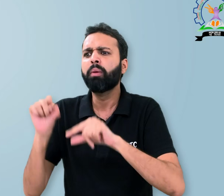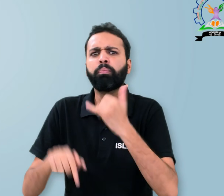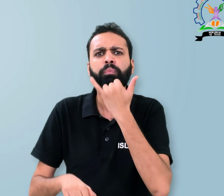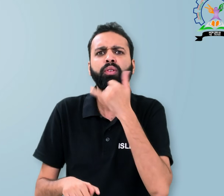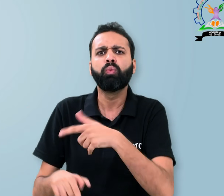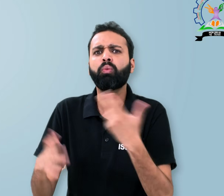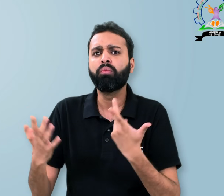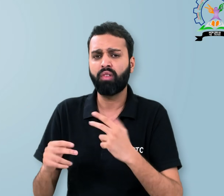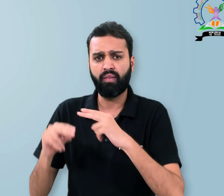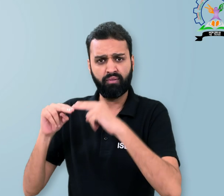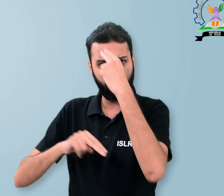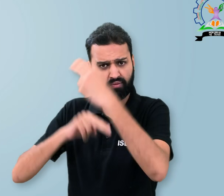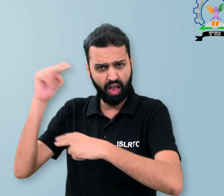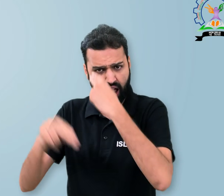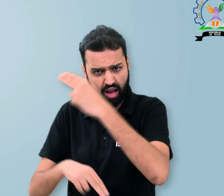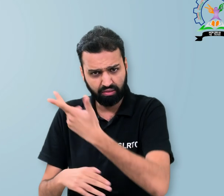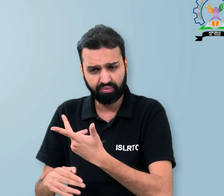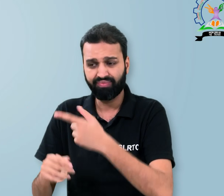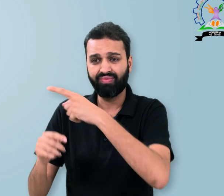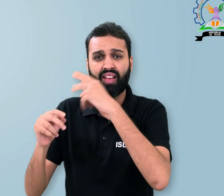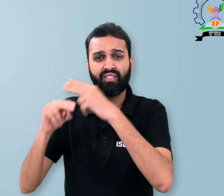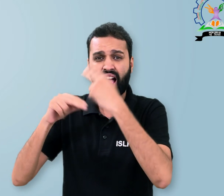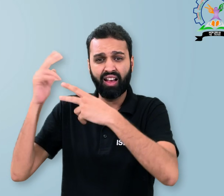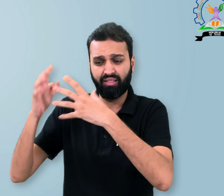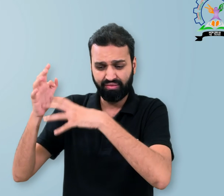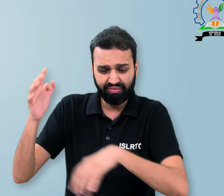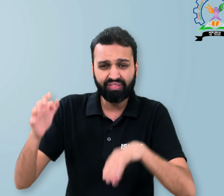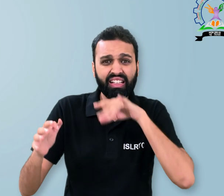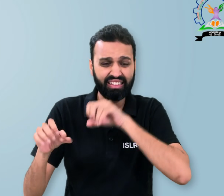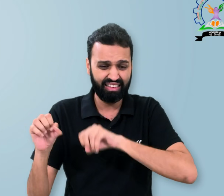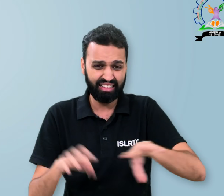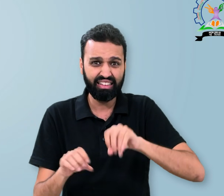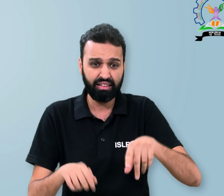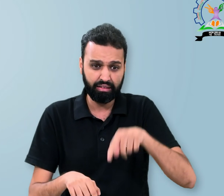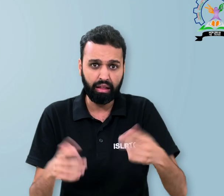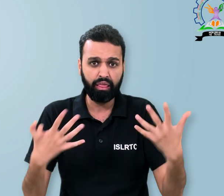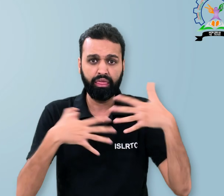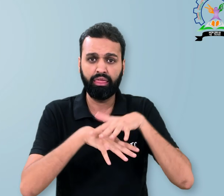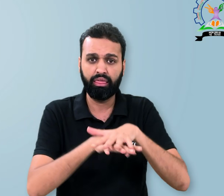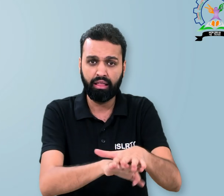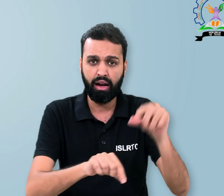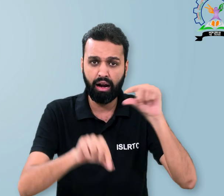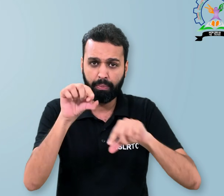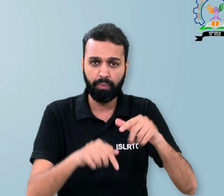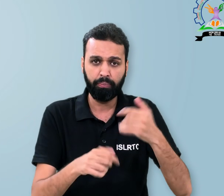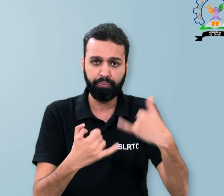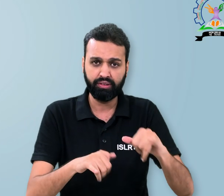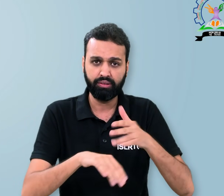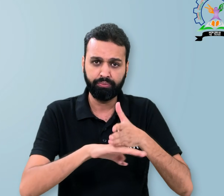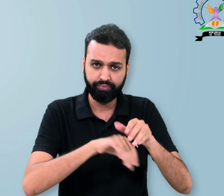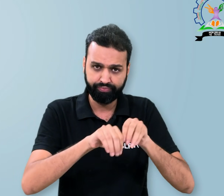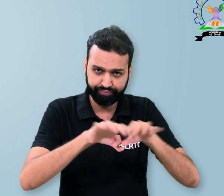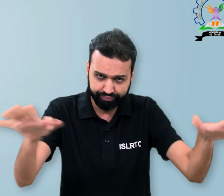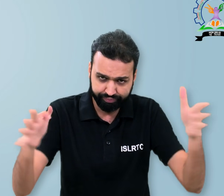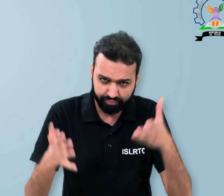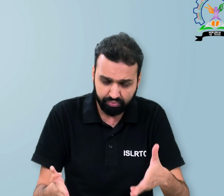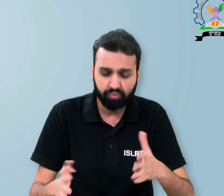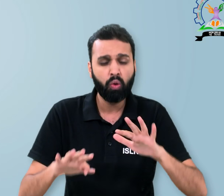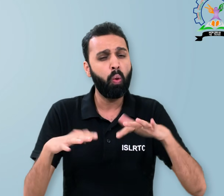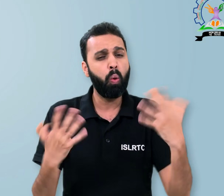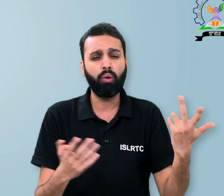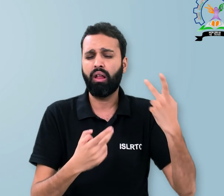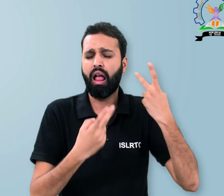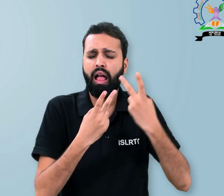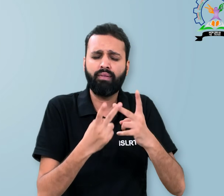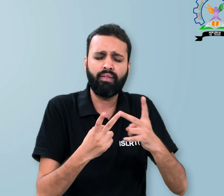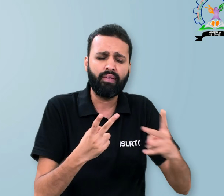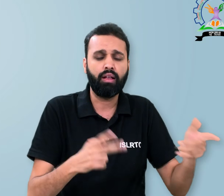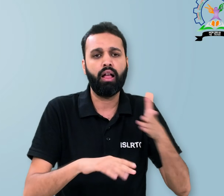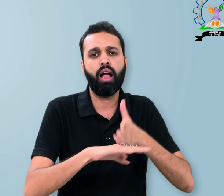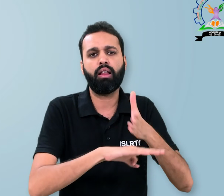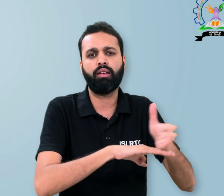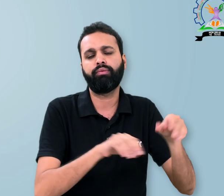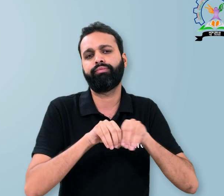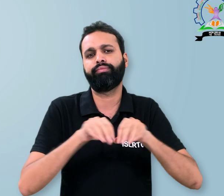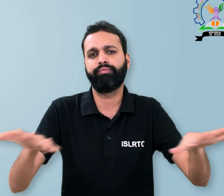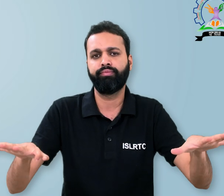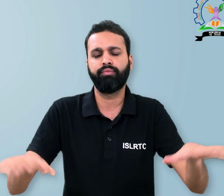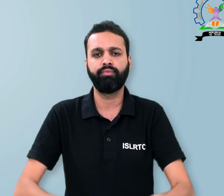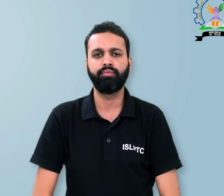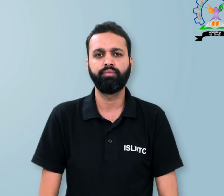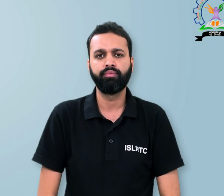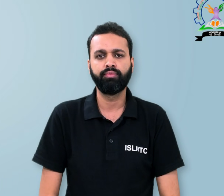They might also result from environmental contamination. For example, soil, disinfection by-products, air, water, packaging material, etc.